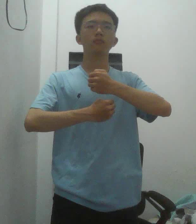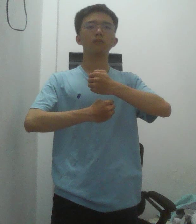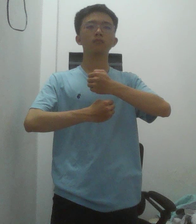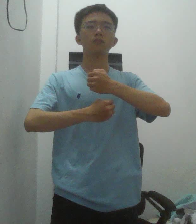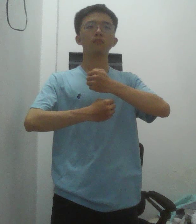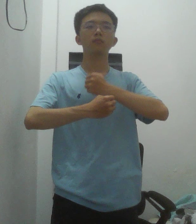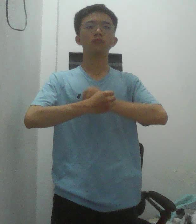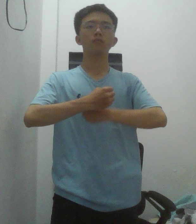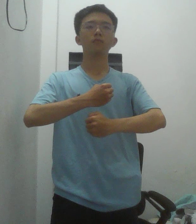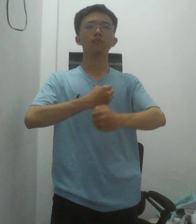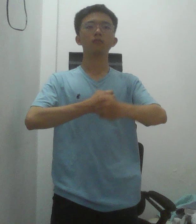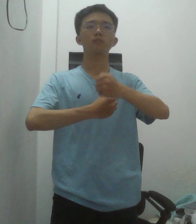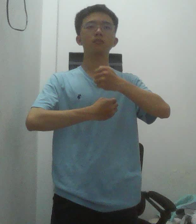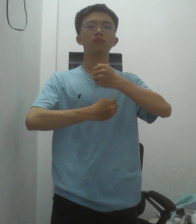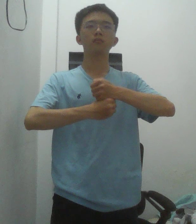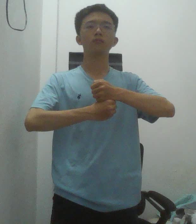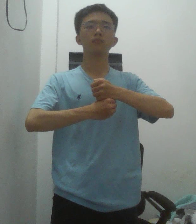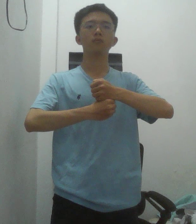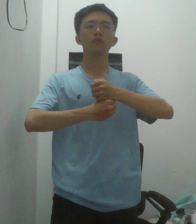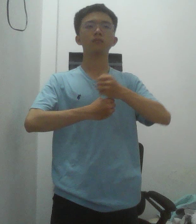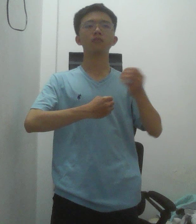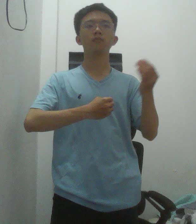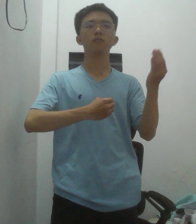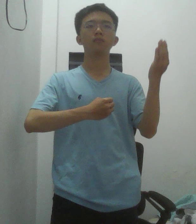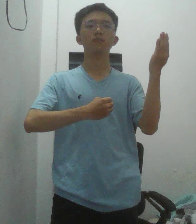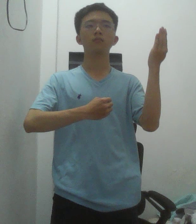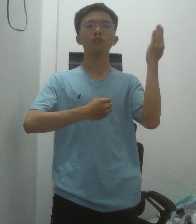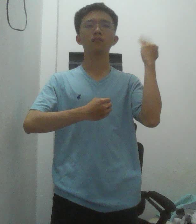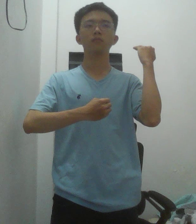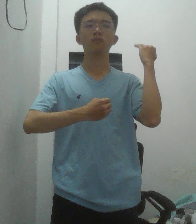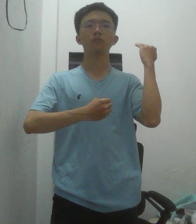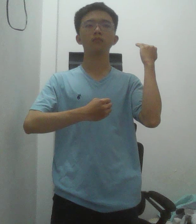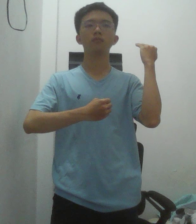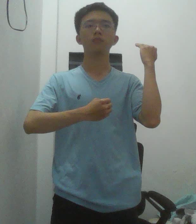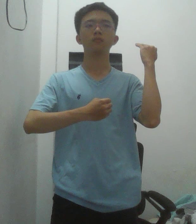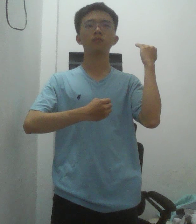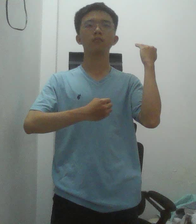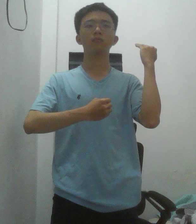nam truoc